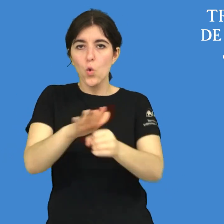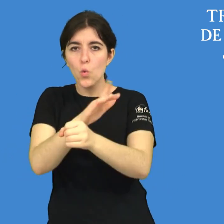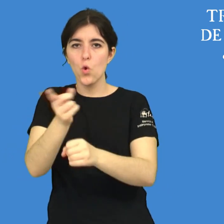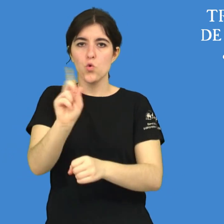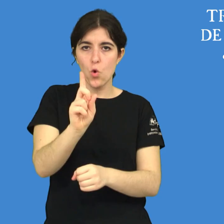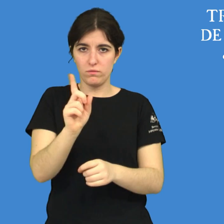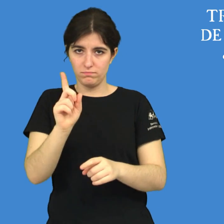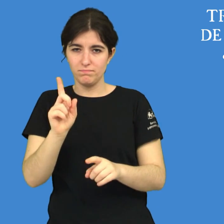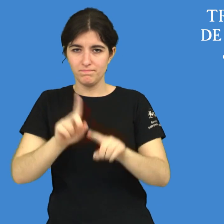no